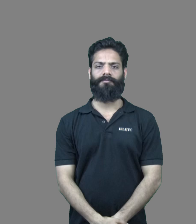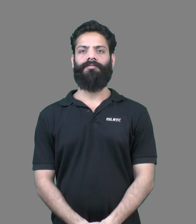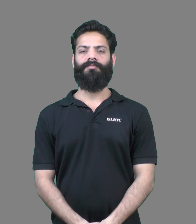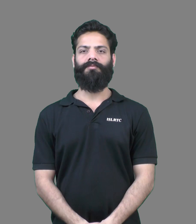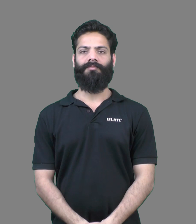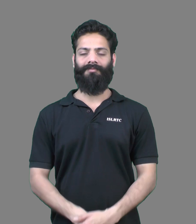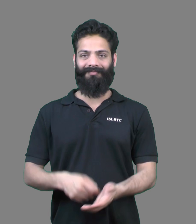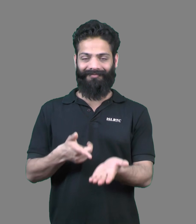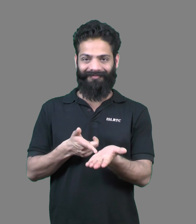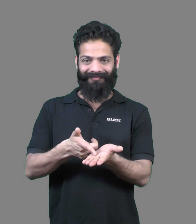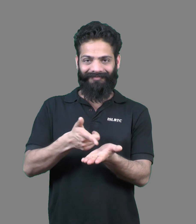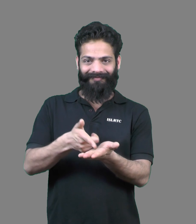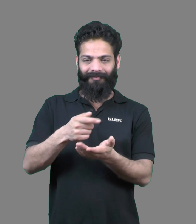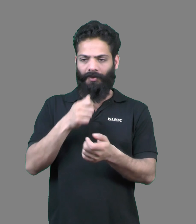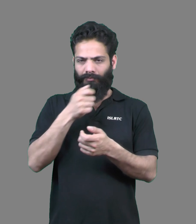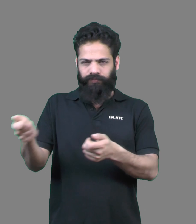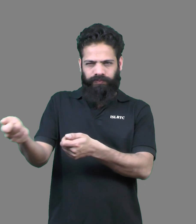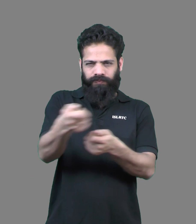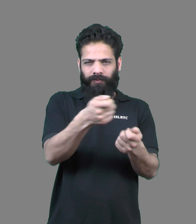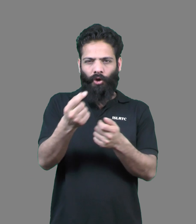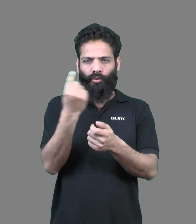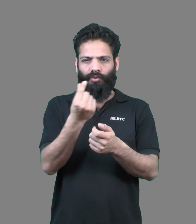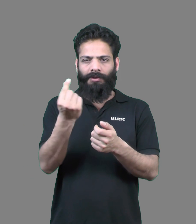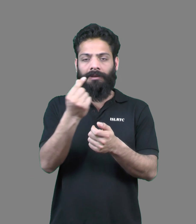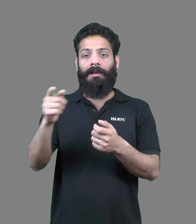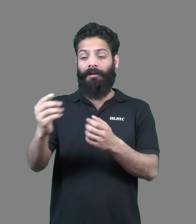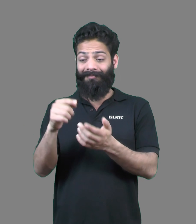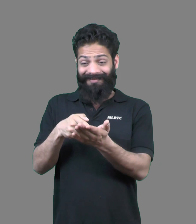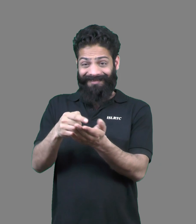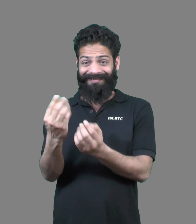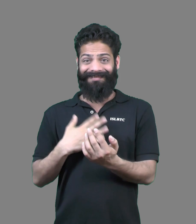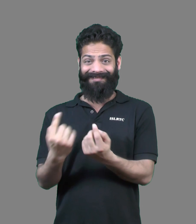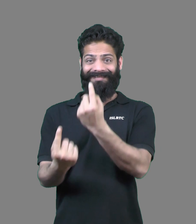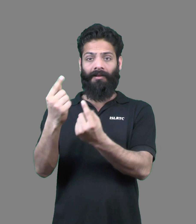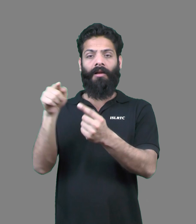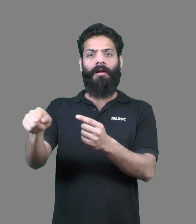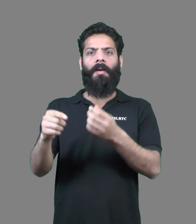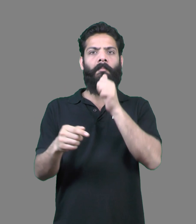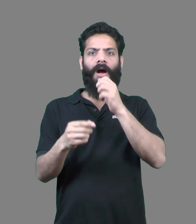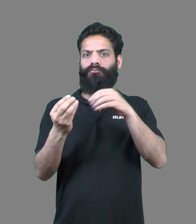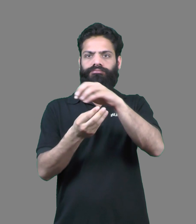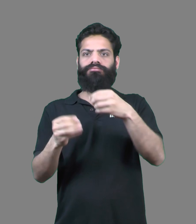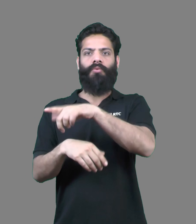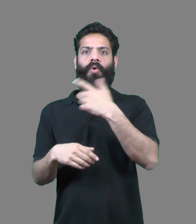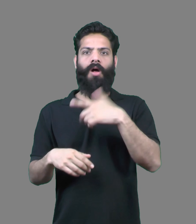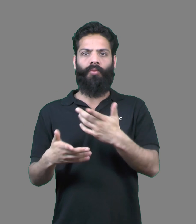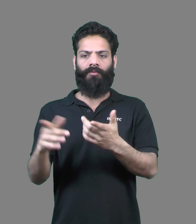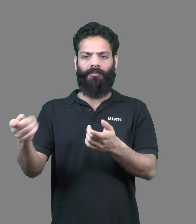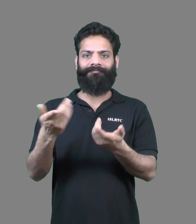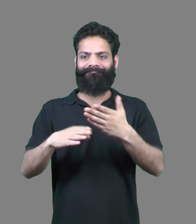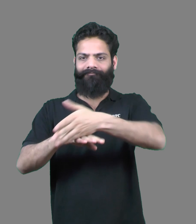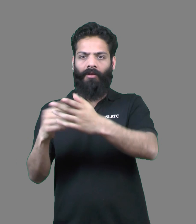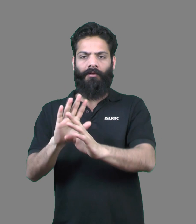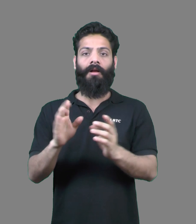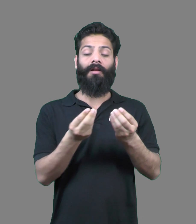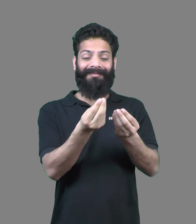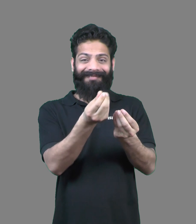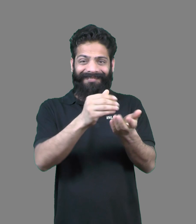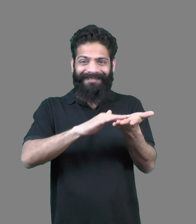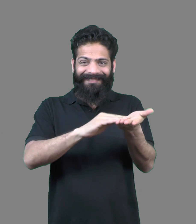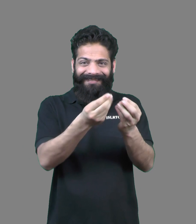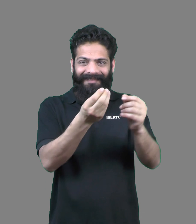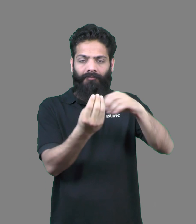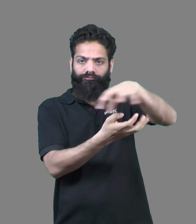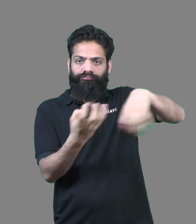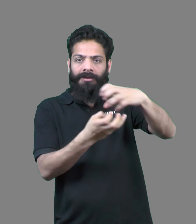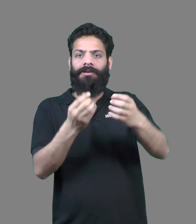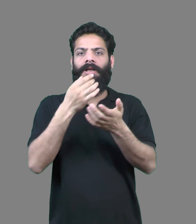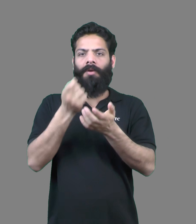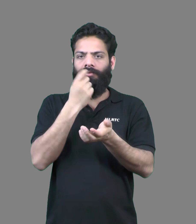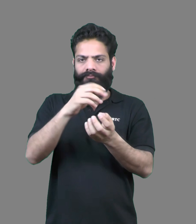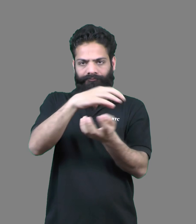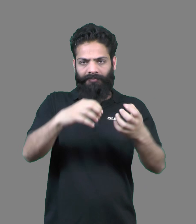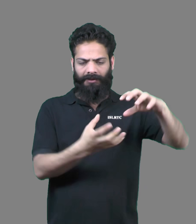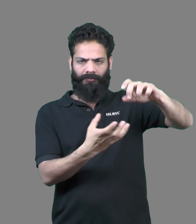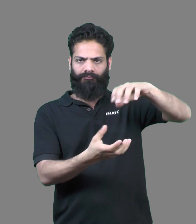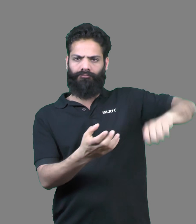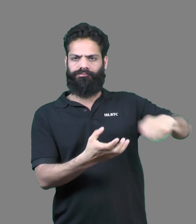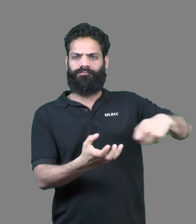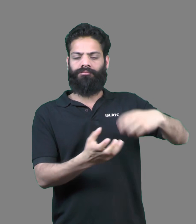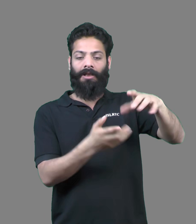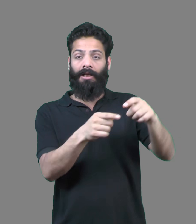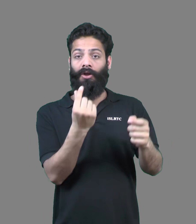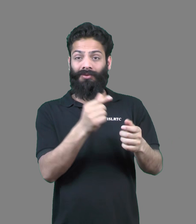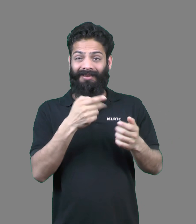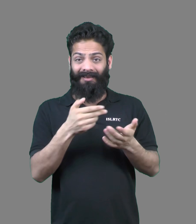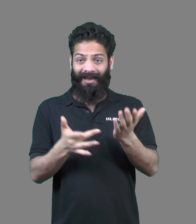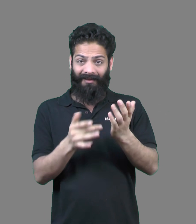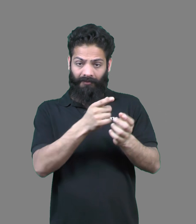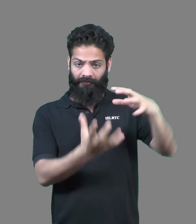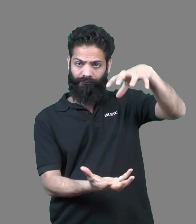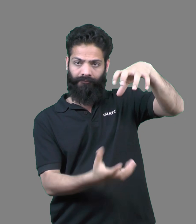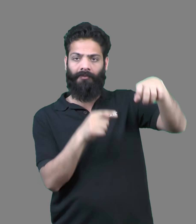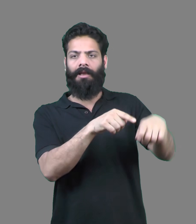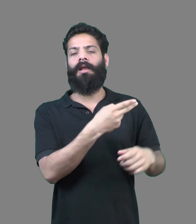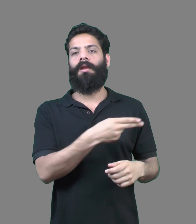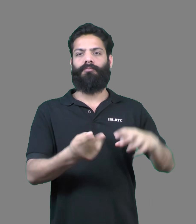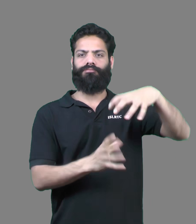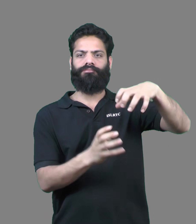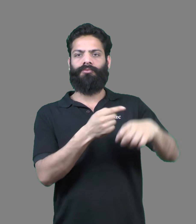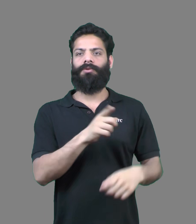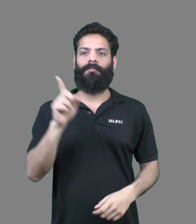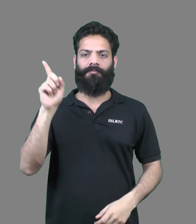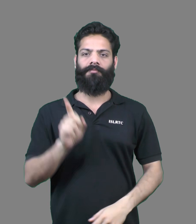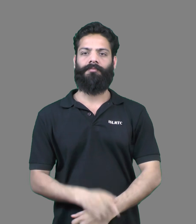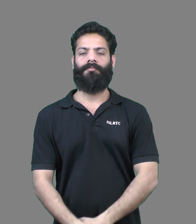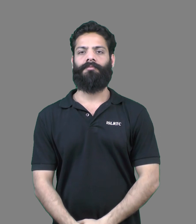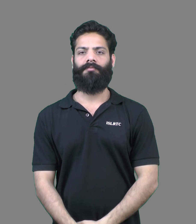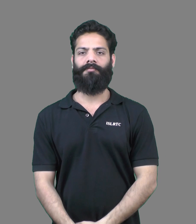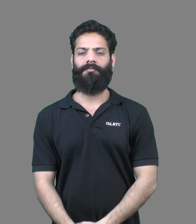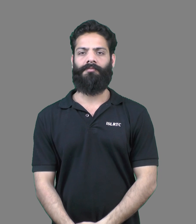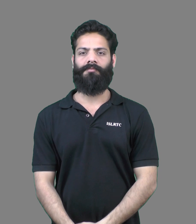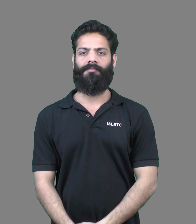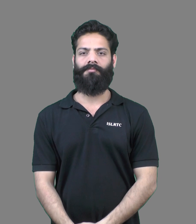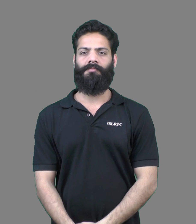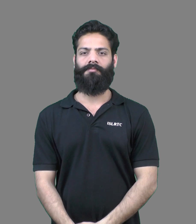Hand Duster